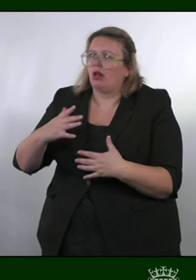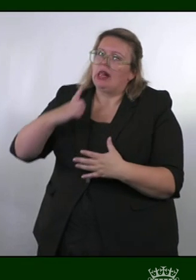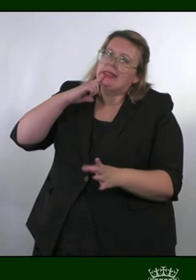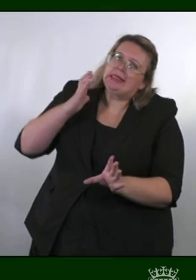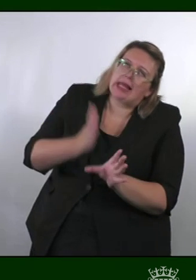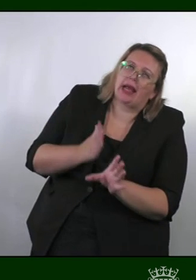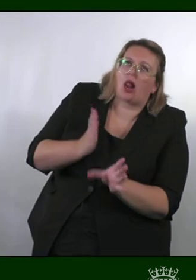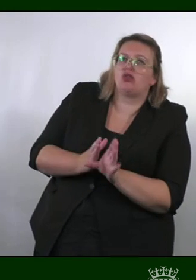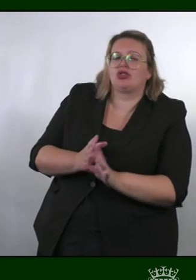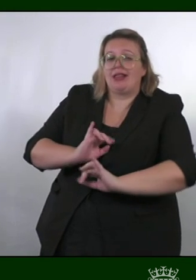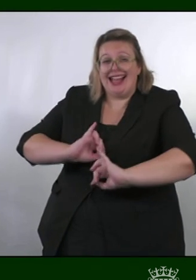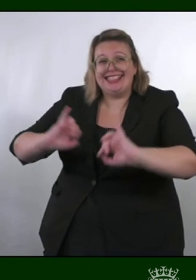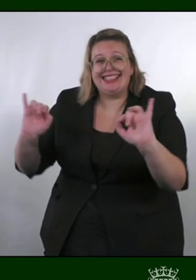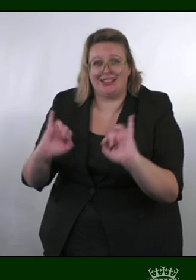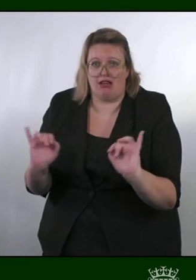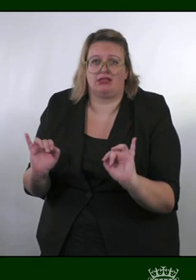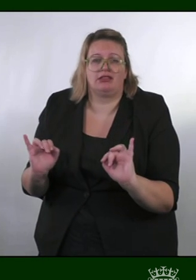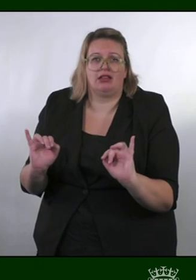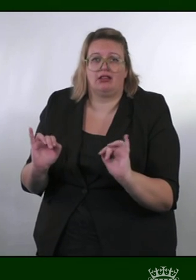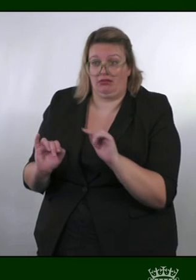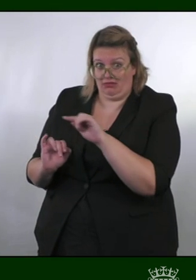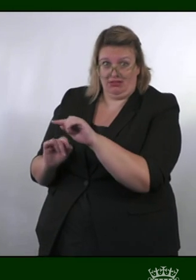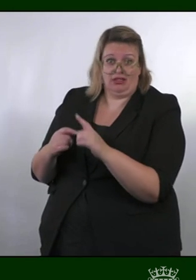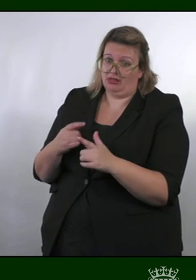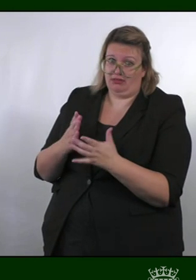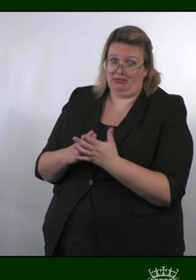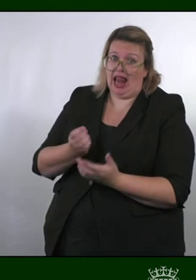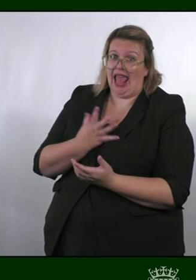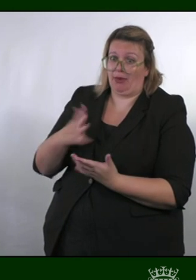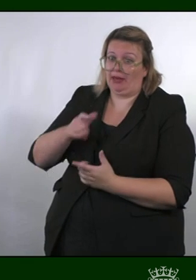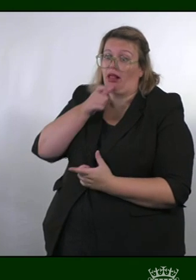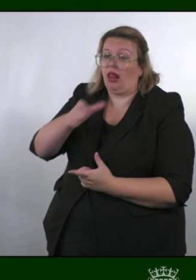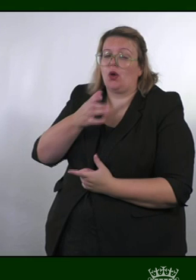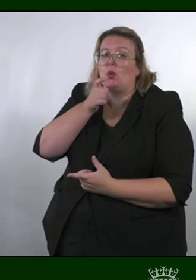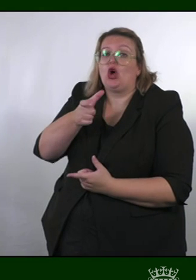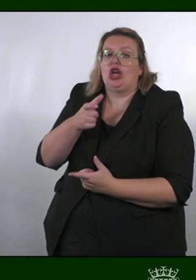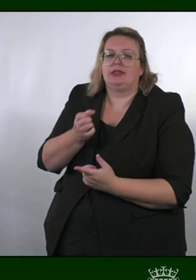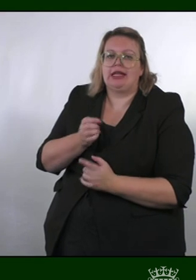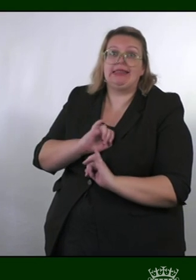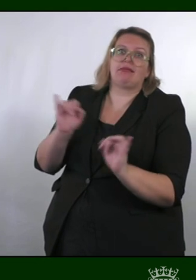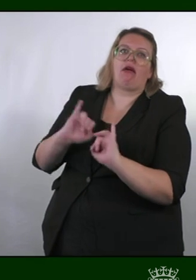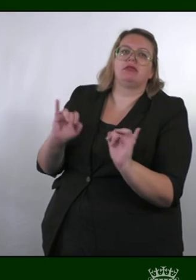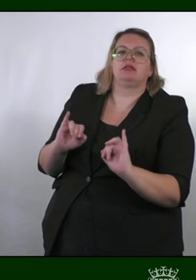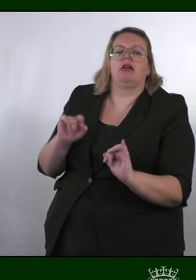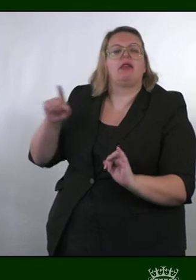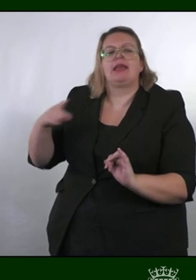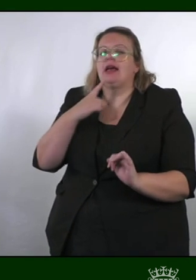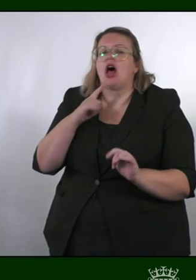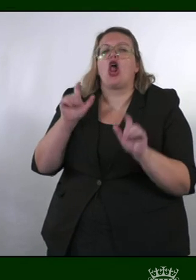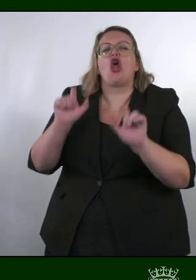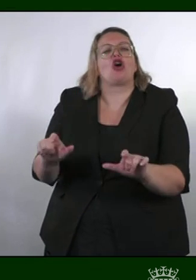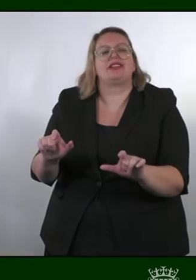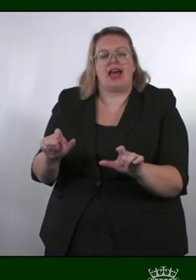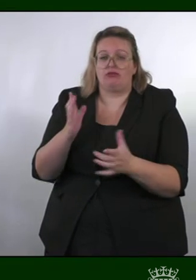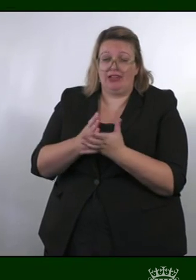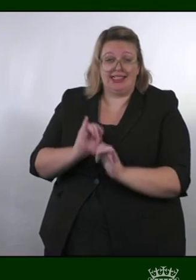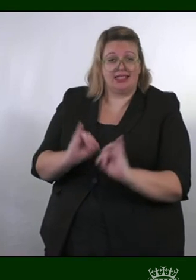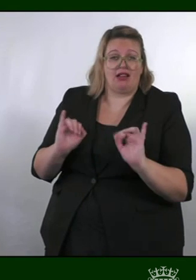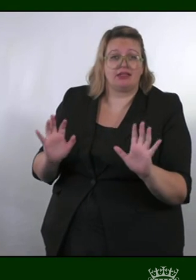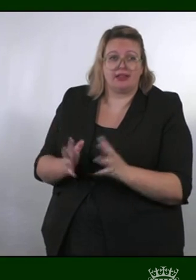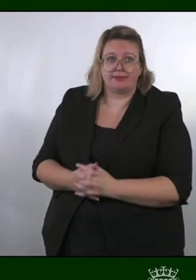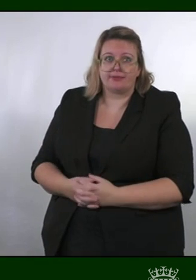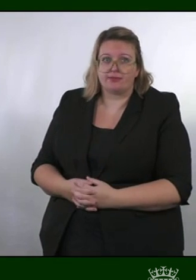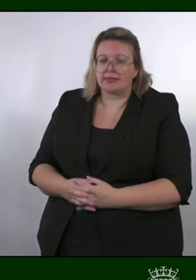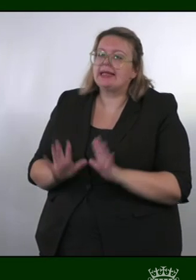The agreement also includes additional funding of £11.2 million for the local area for local enforcement and contract tracing activity.